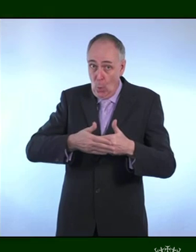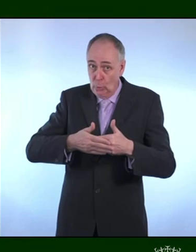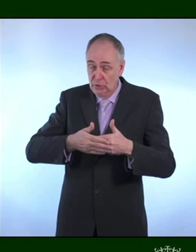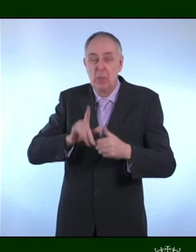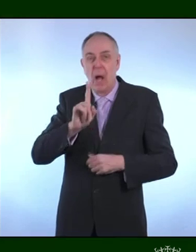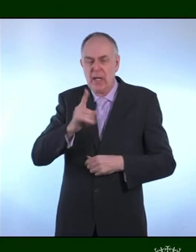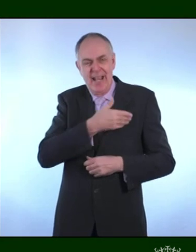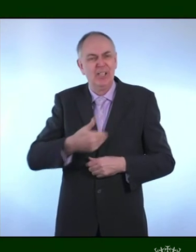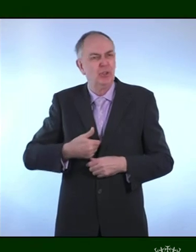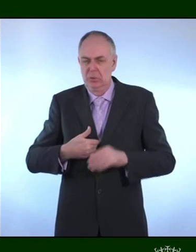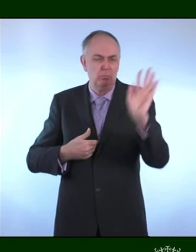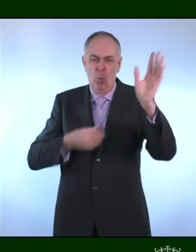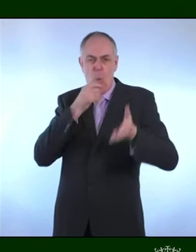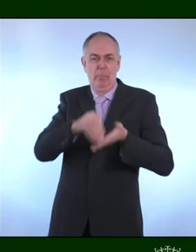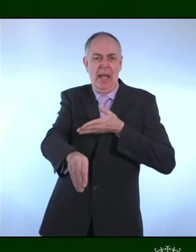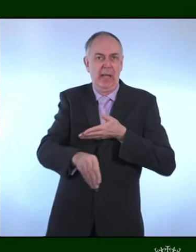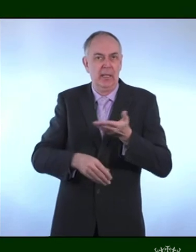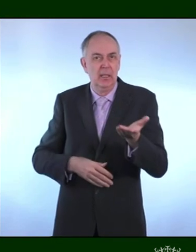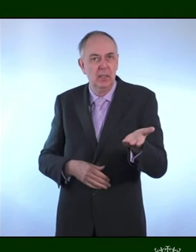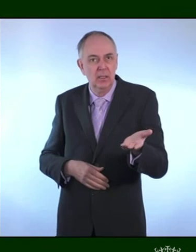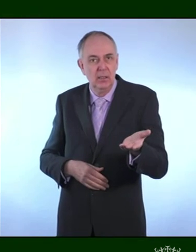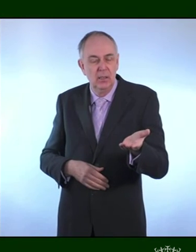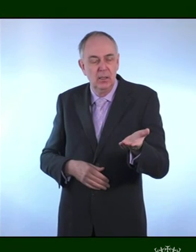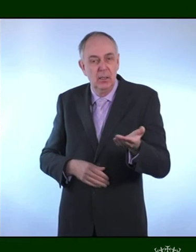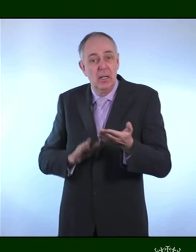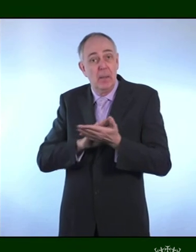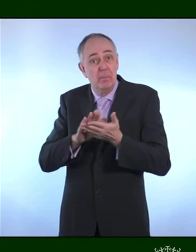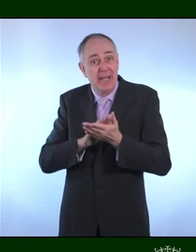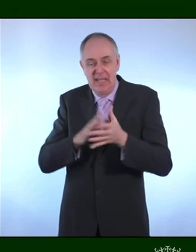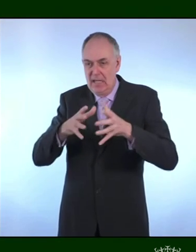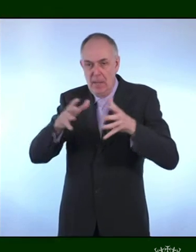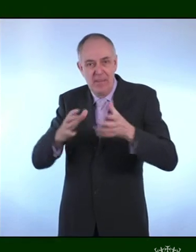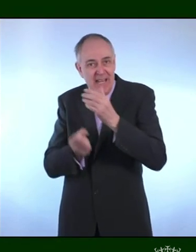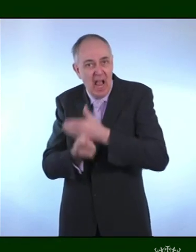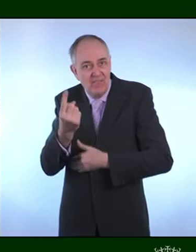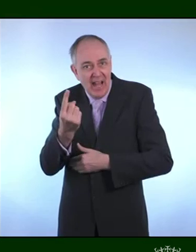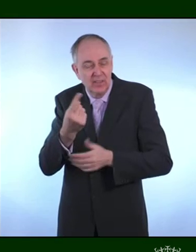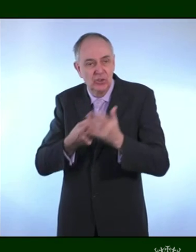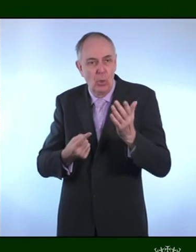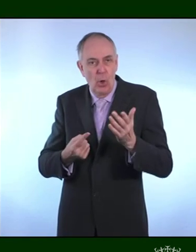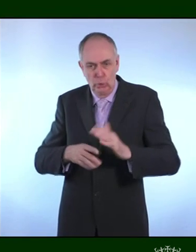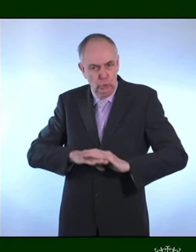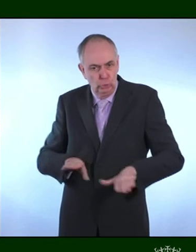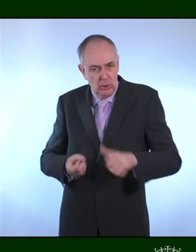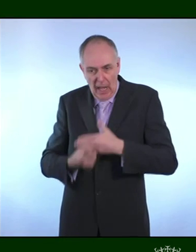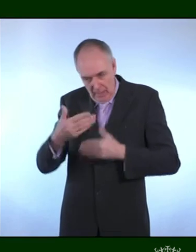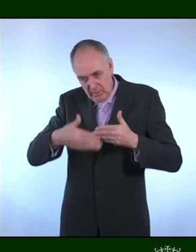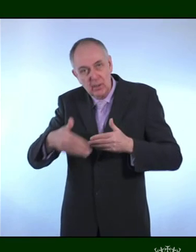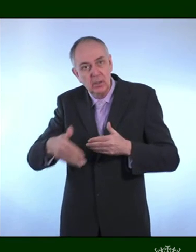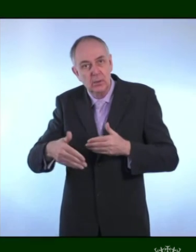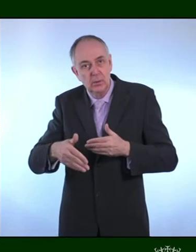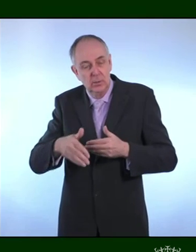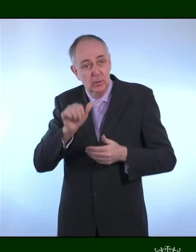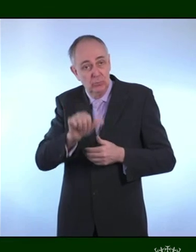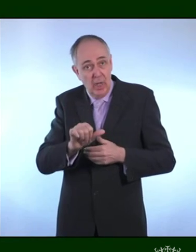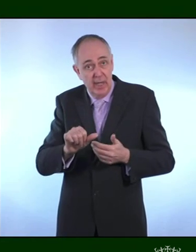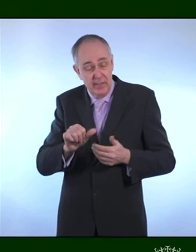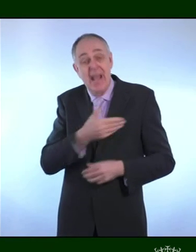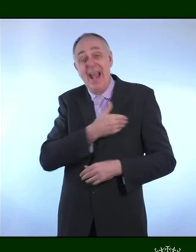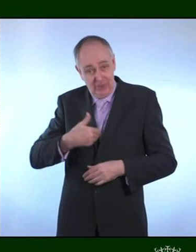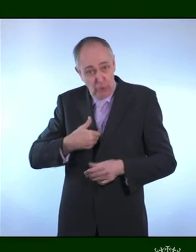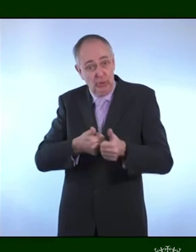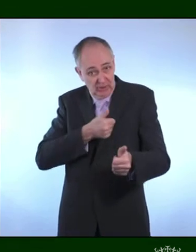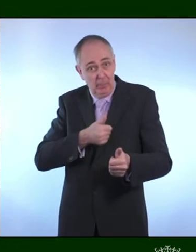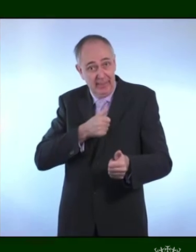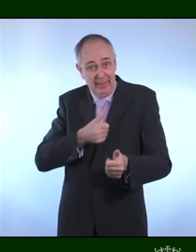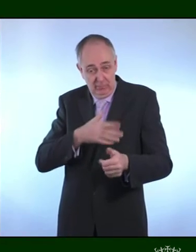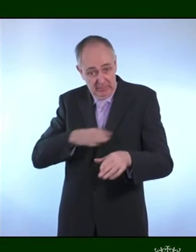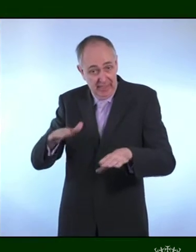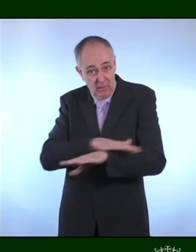Will the Government give a clear direction now that no large events involving large numbers of people should take place at any time in the near future, and that insurance companies need to get their act together?